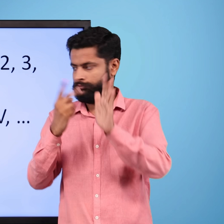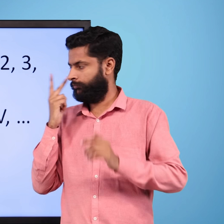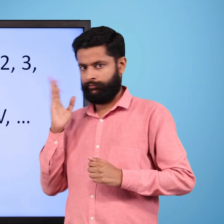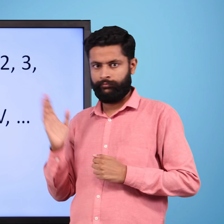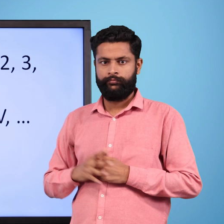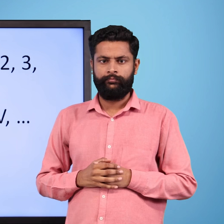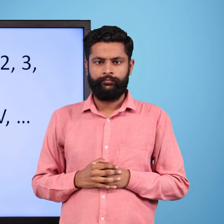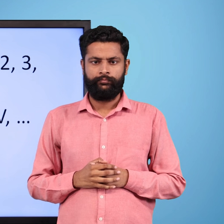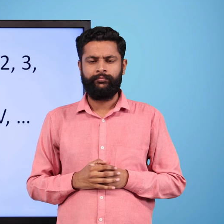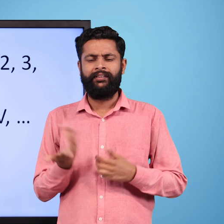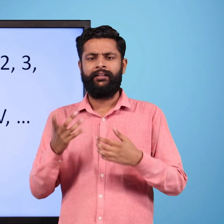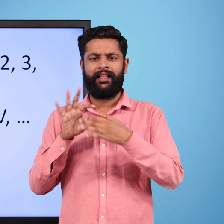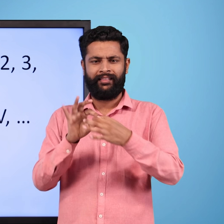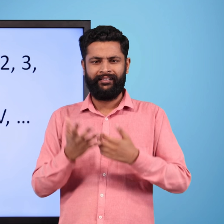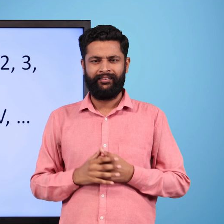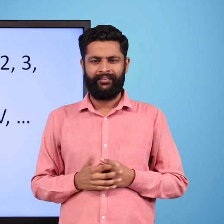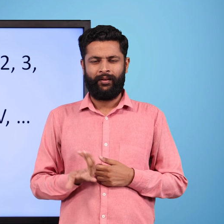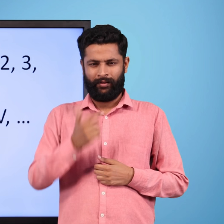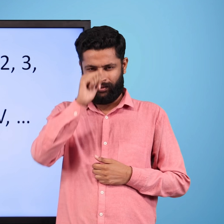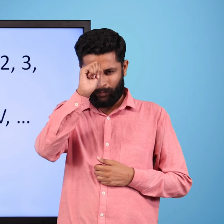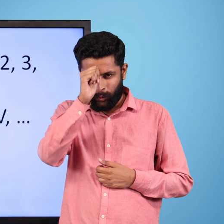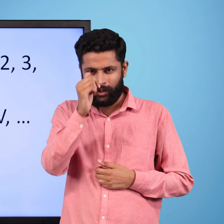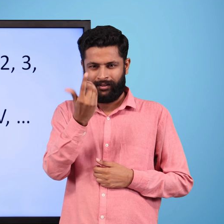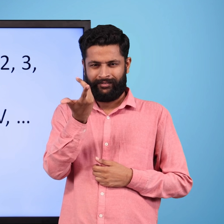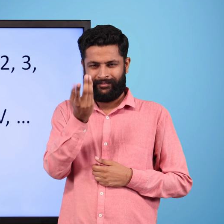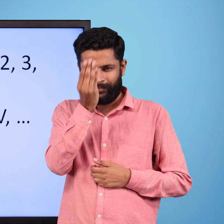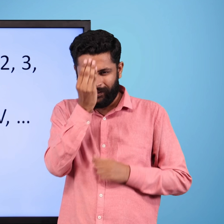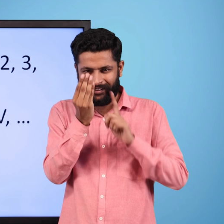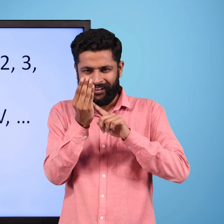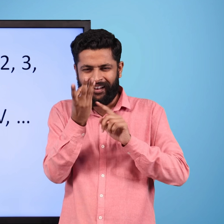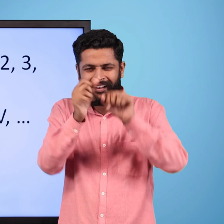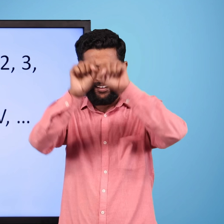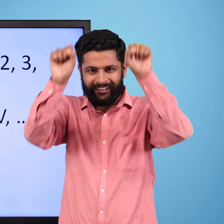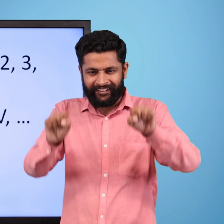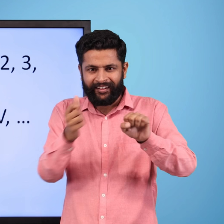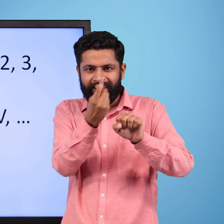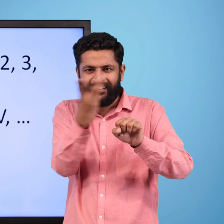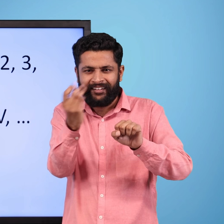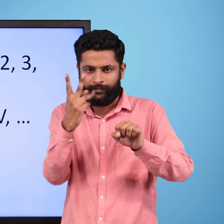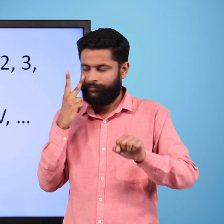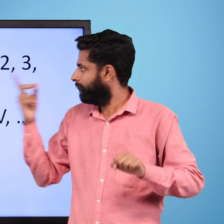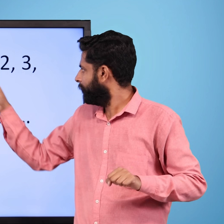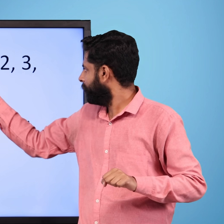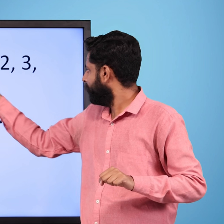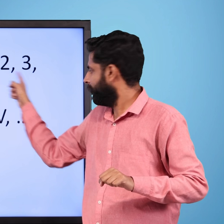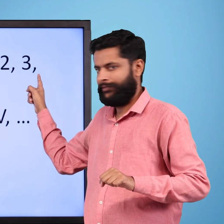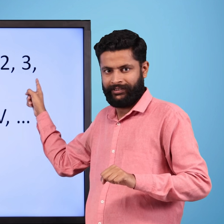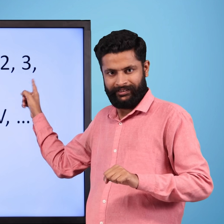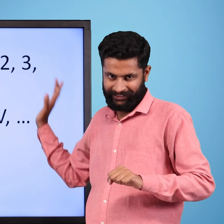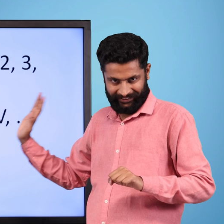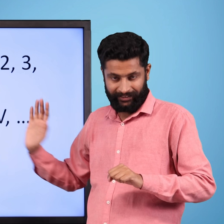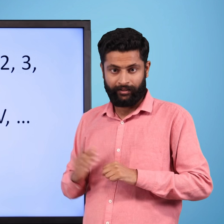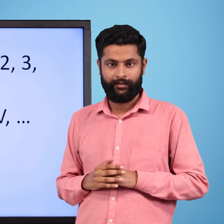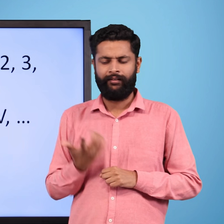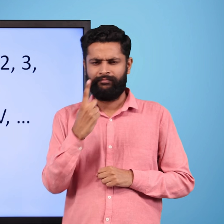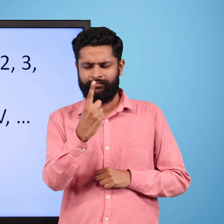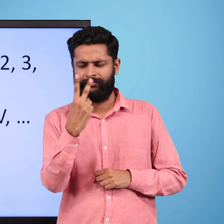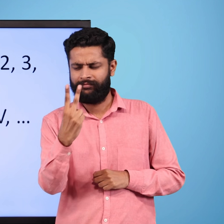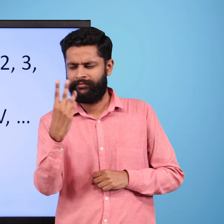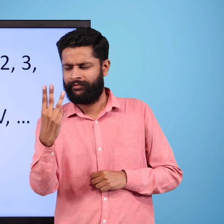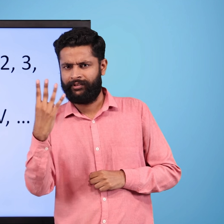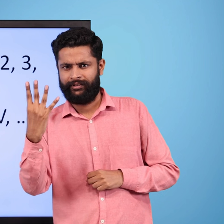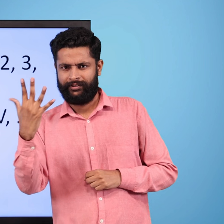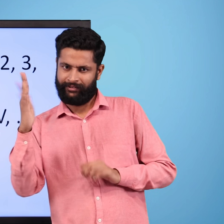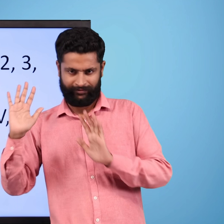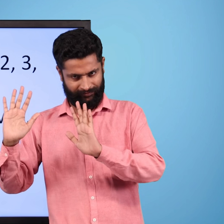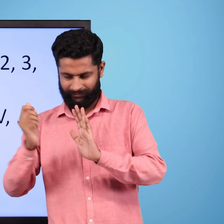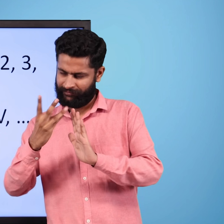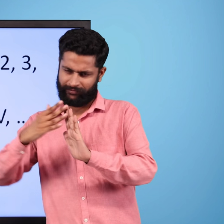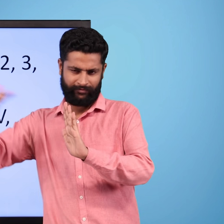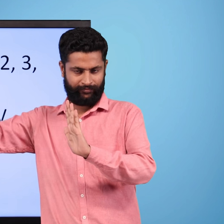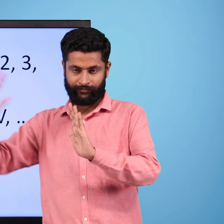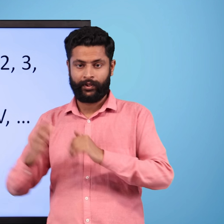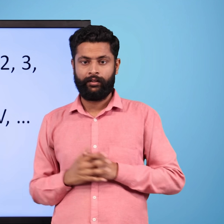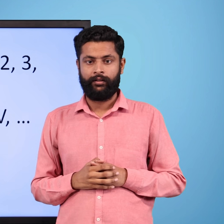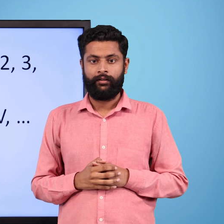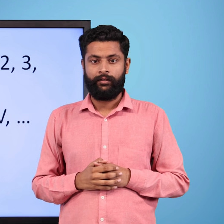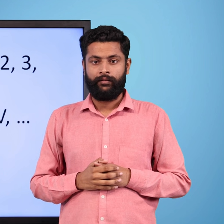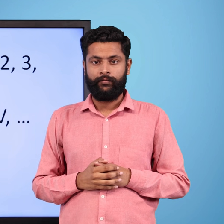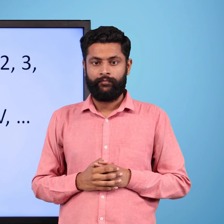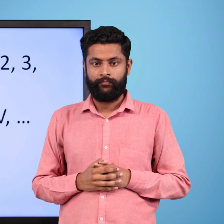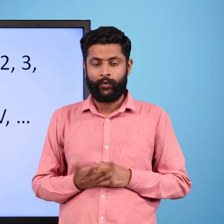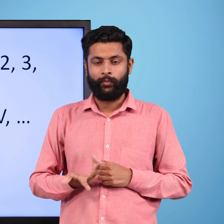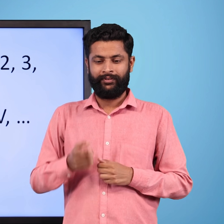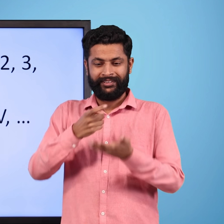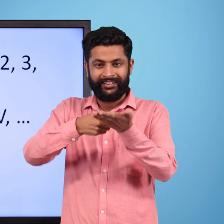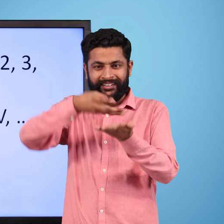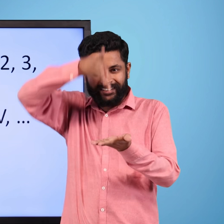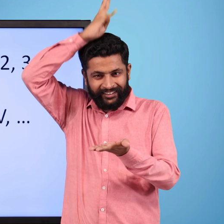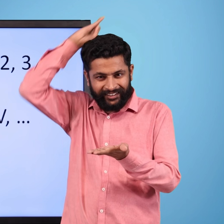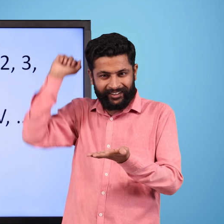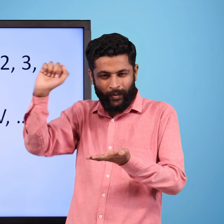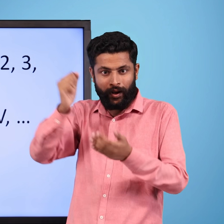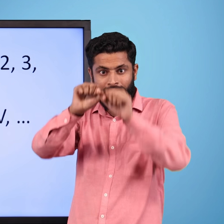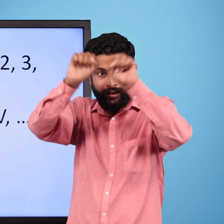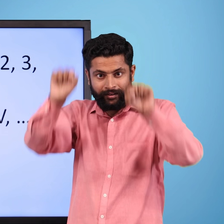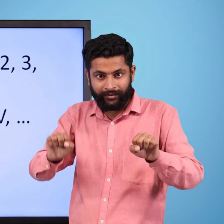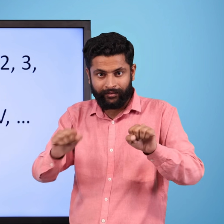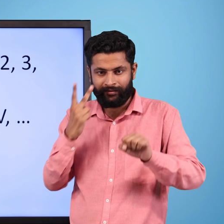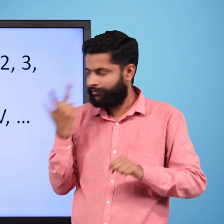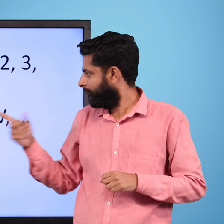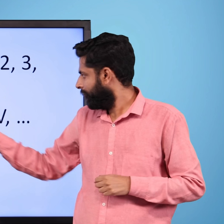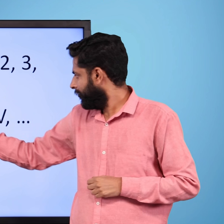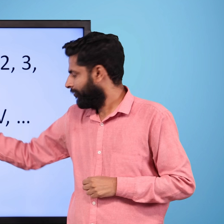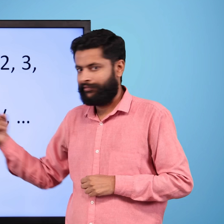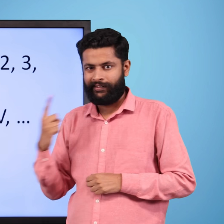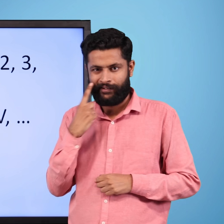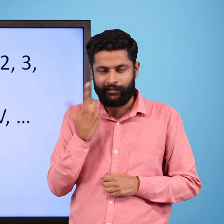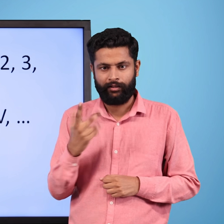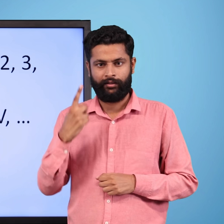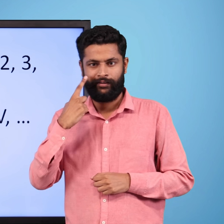For example, we use the Hindu-Arabic system of numerals. Another system of numerals is Roman system.